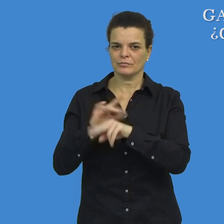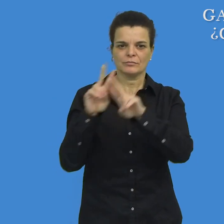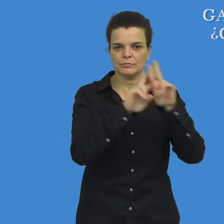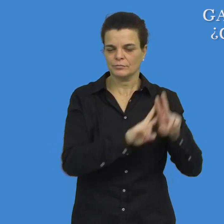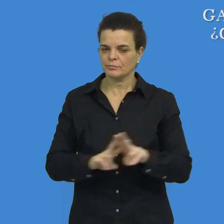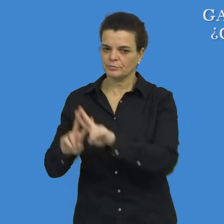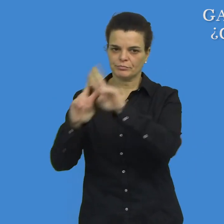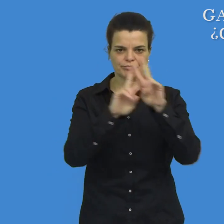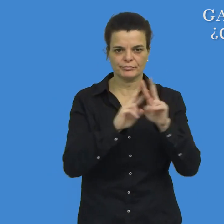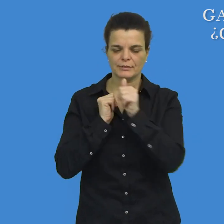revisar